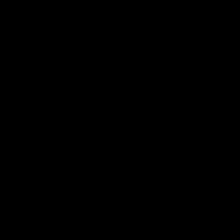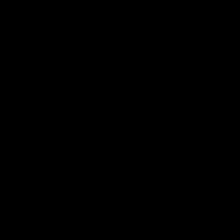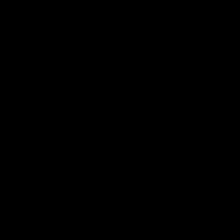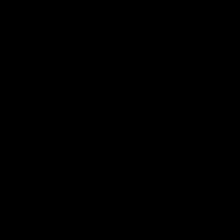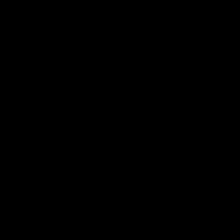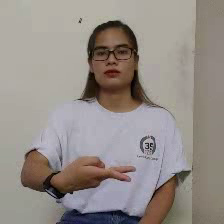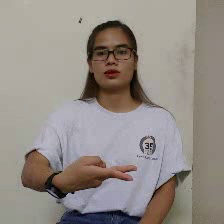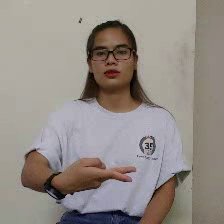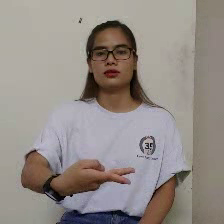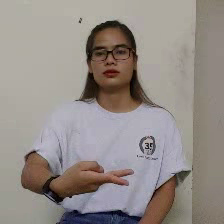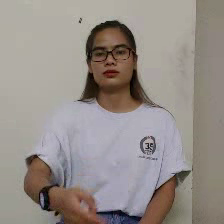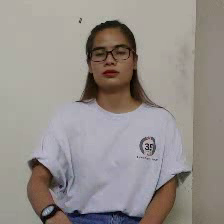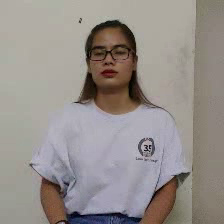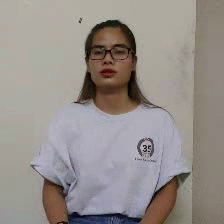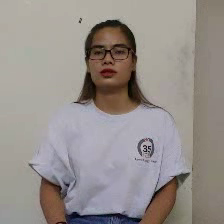Hy sinh